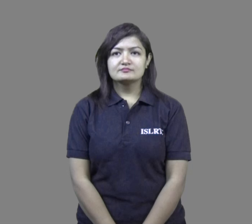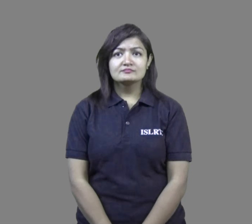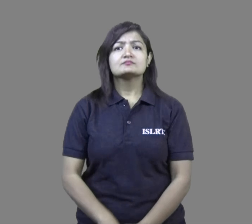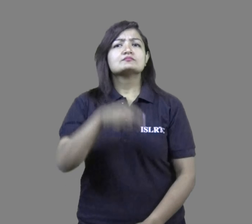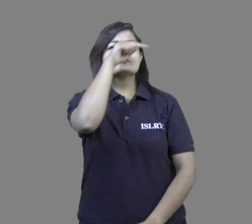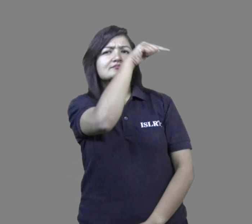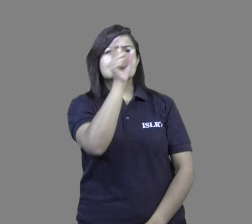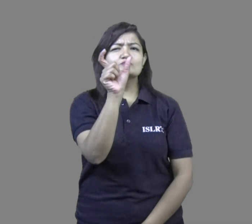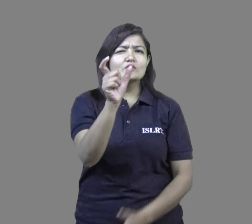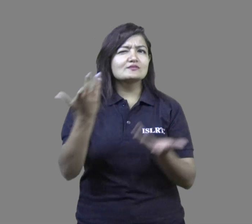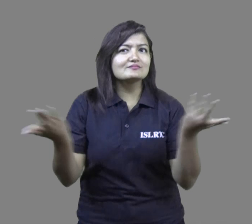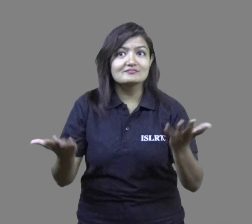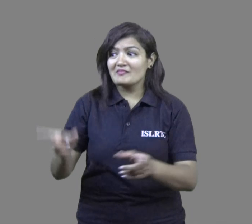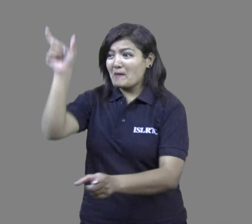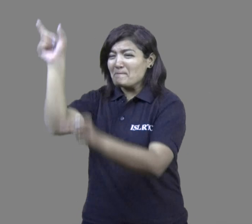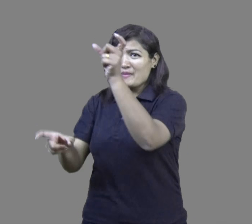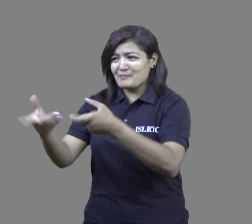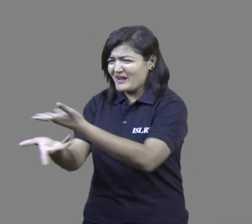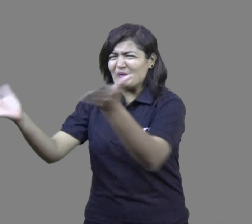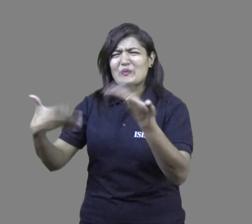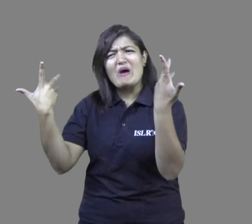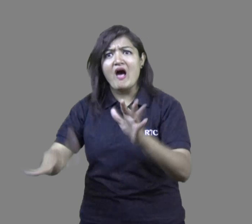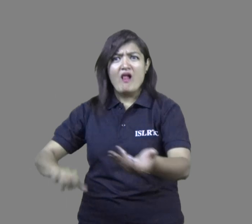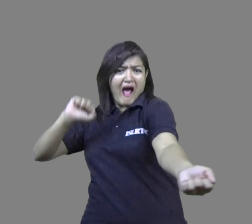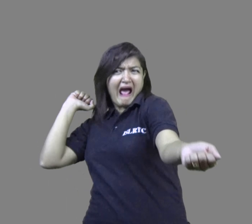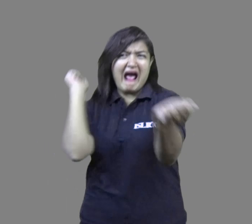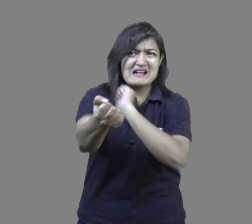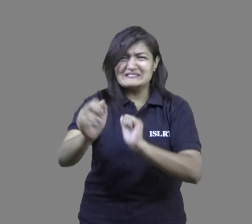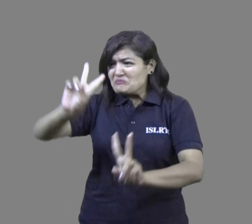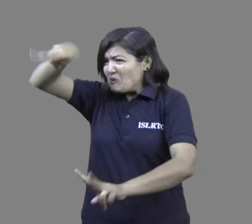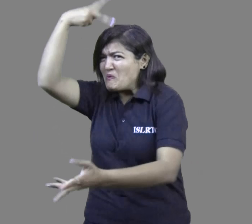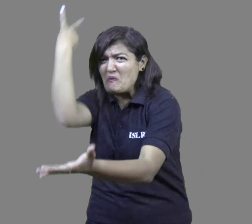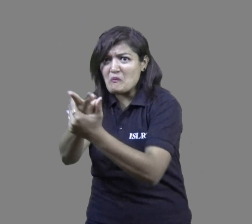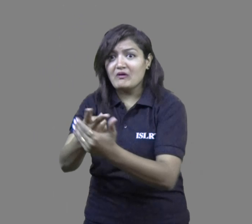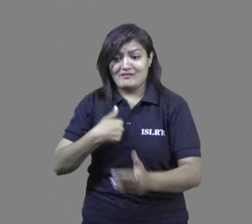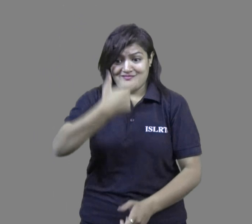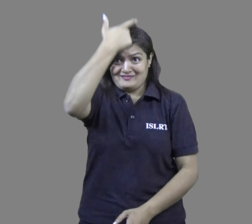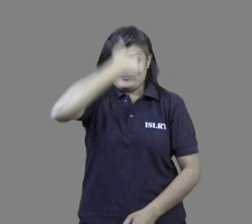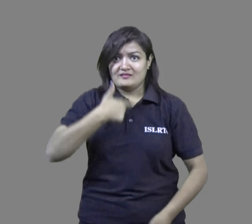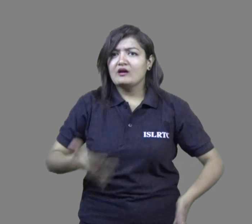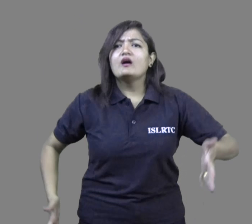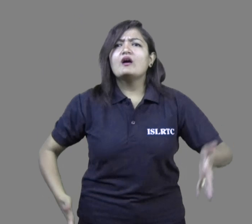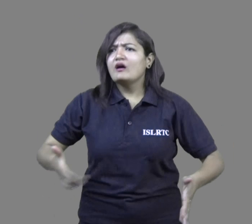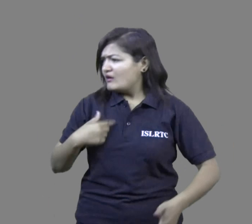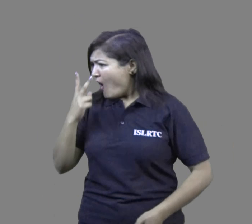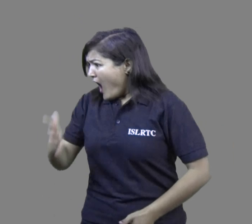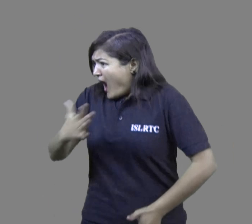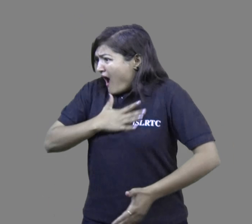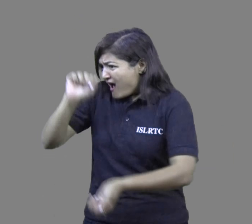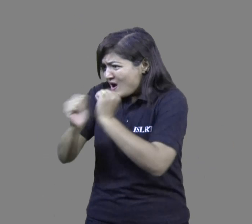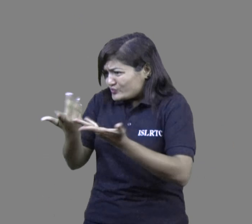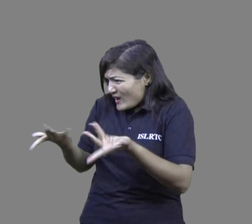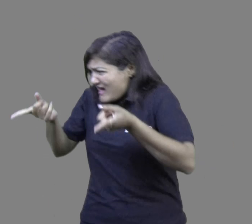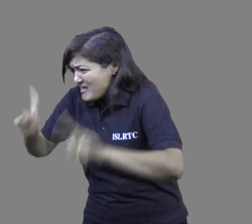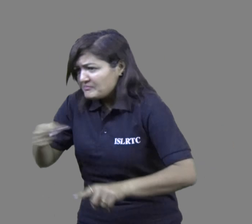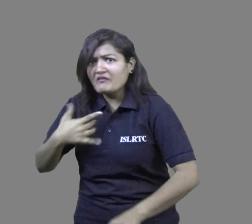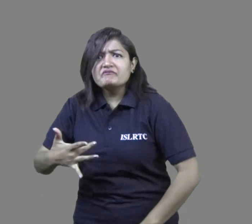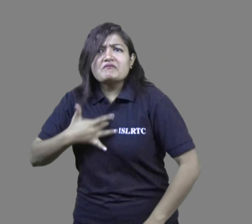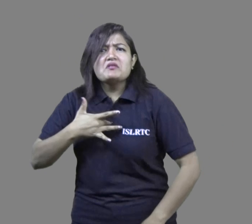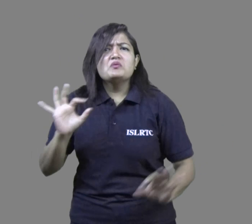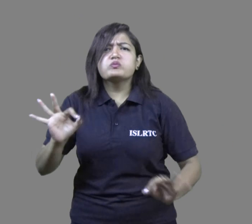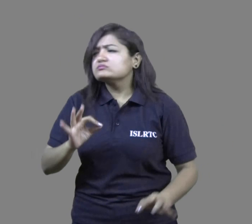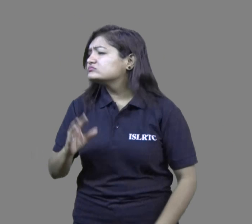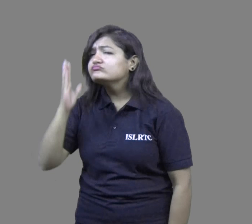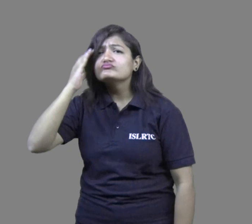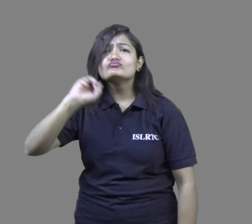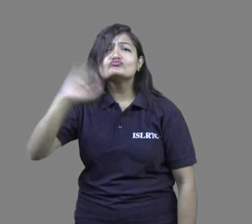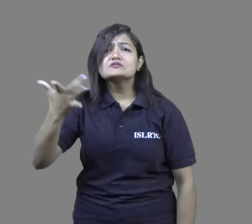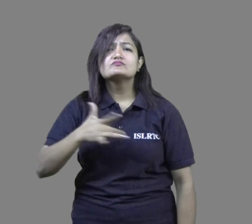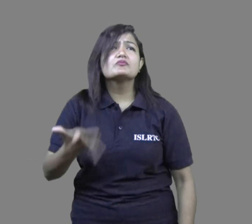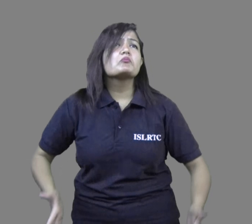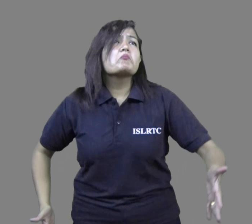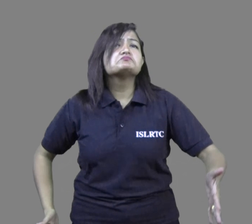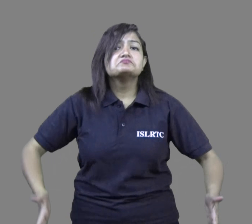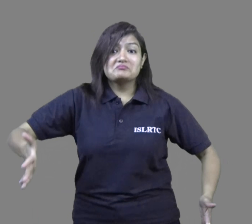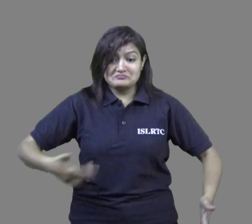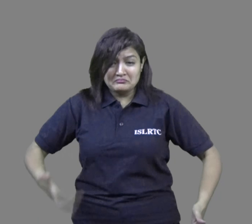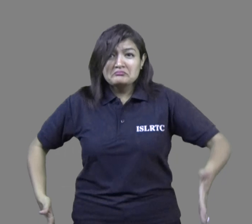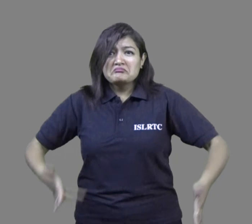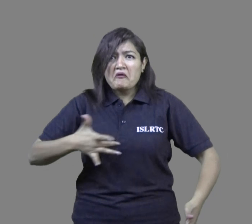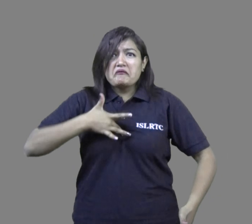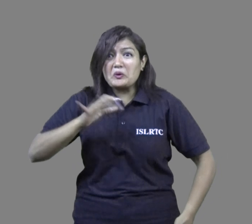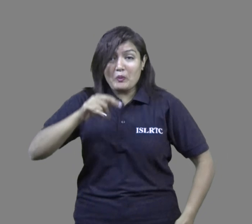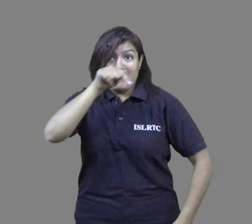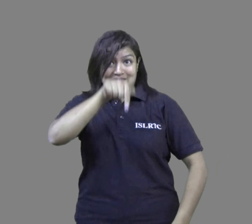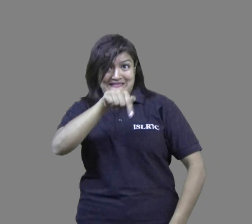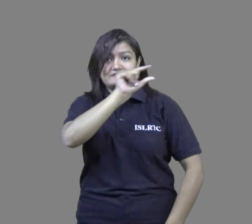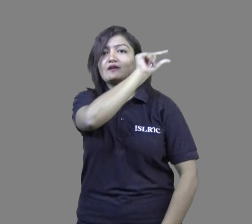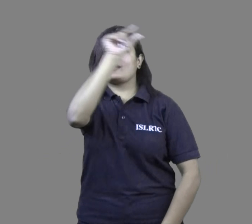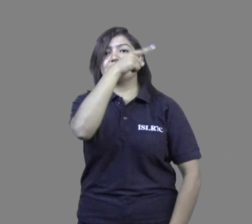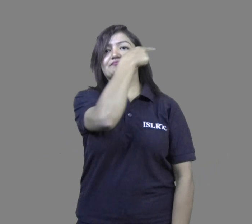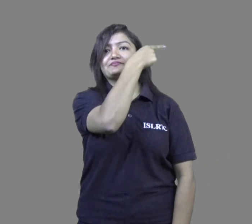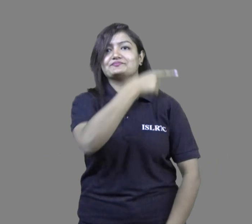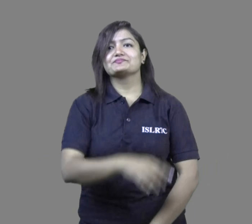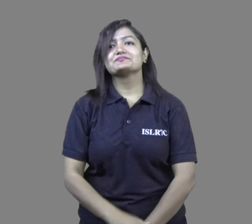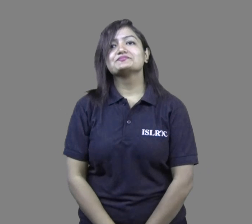Callous Indifferent